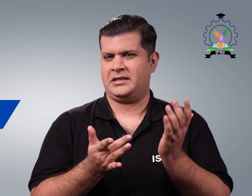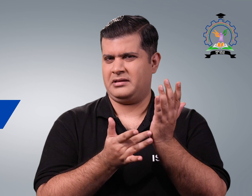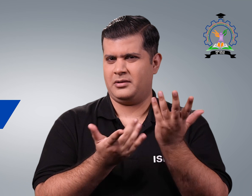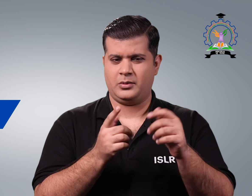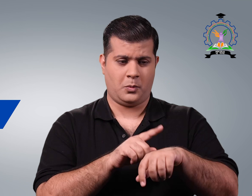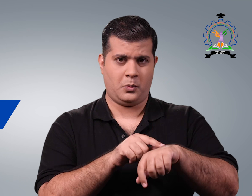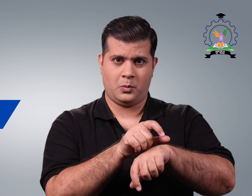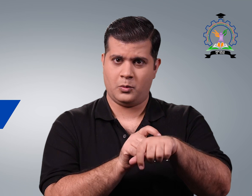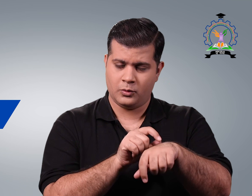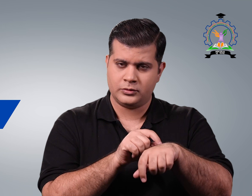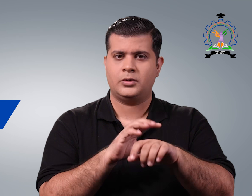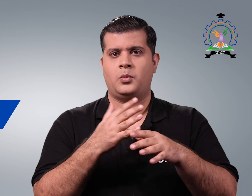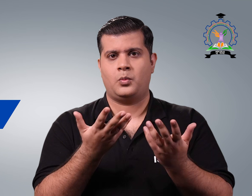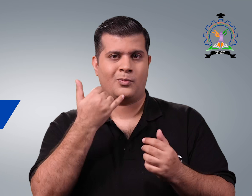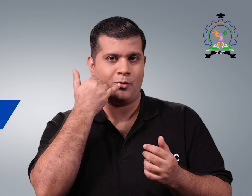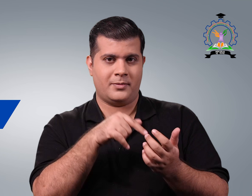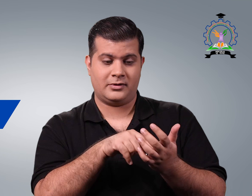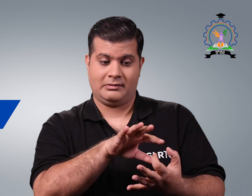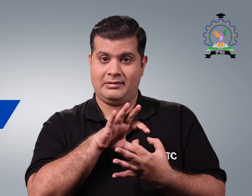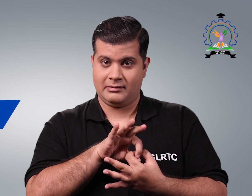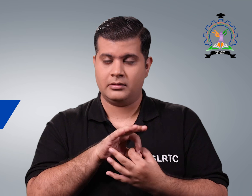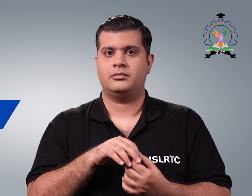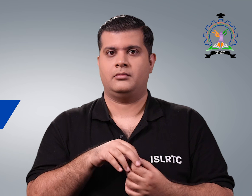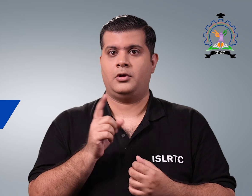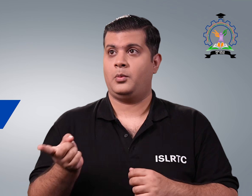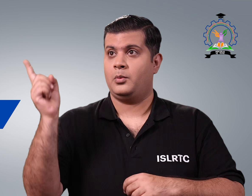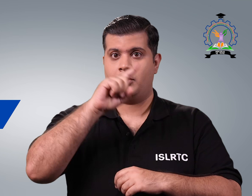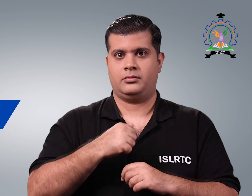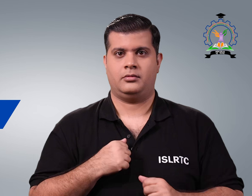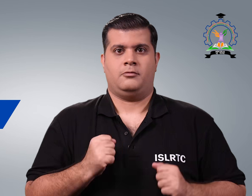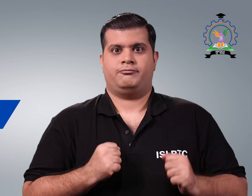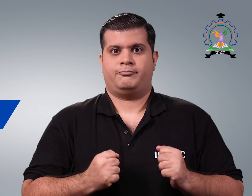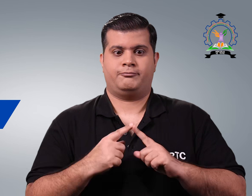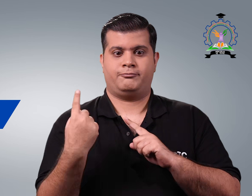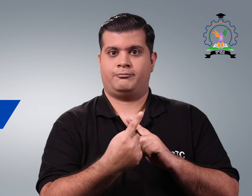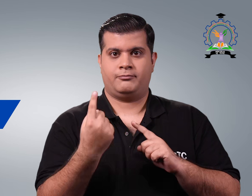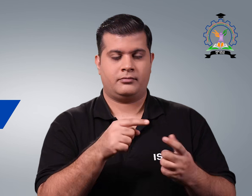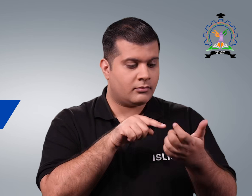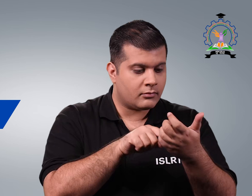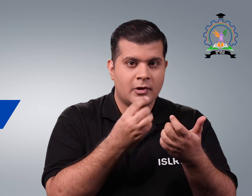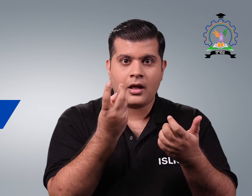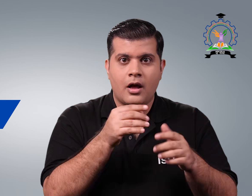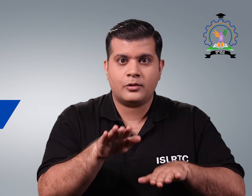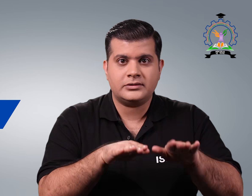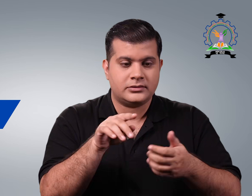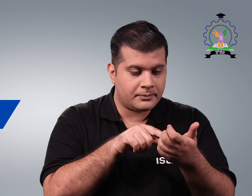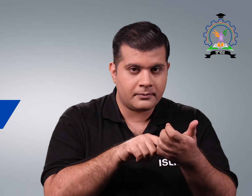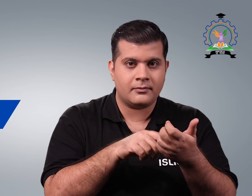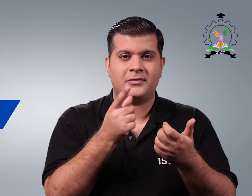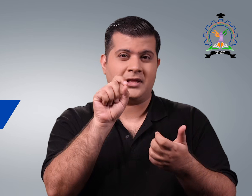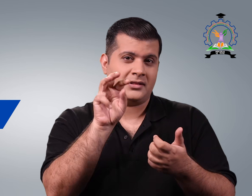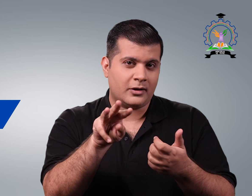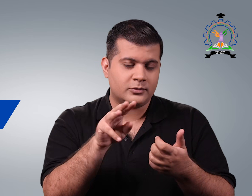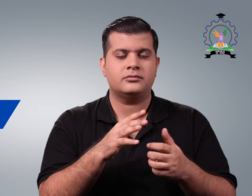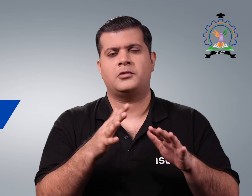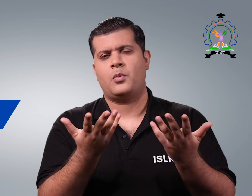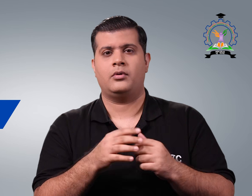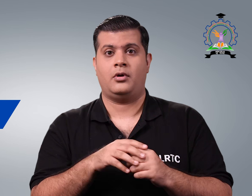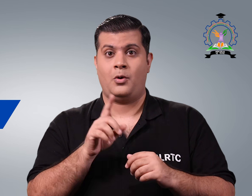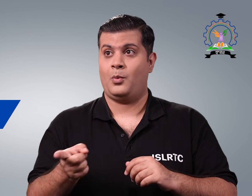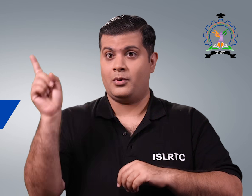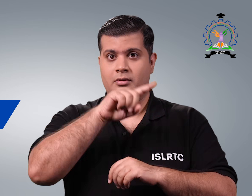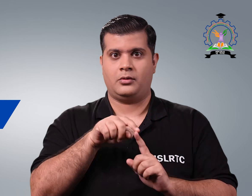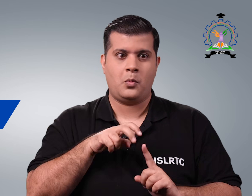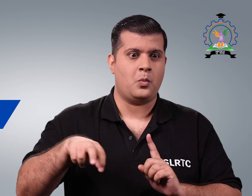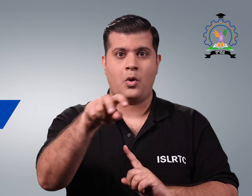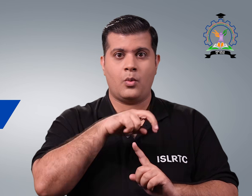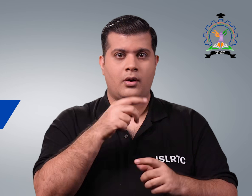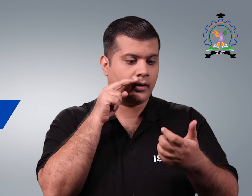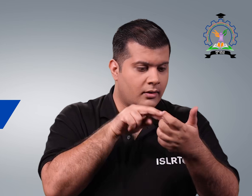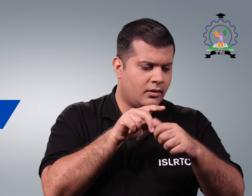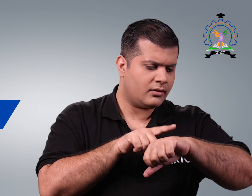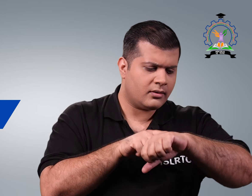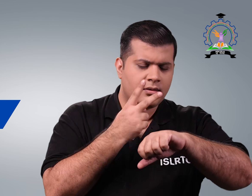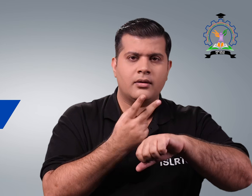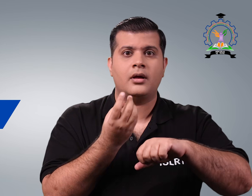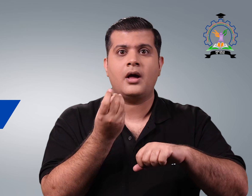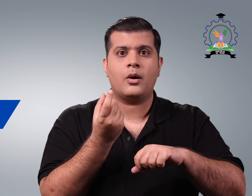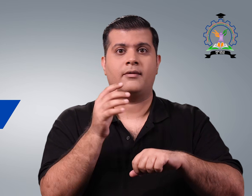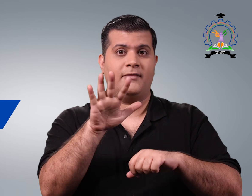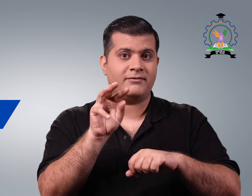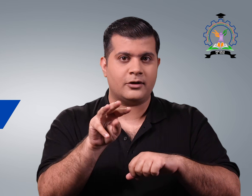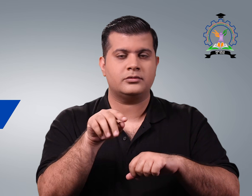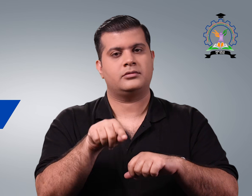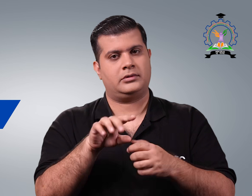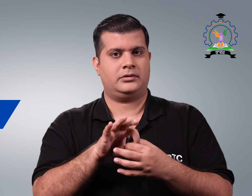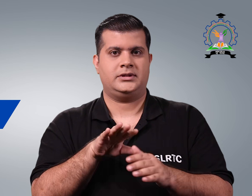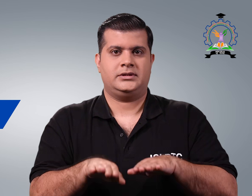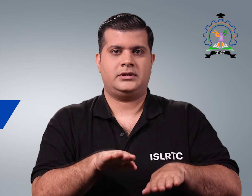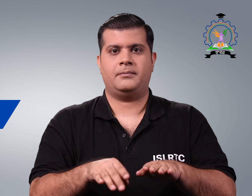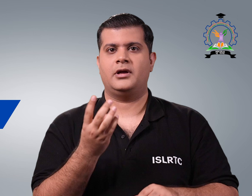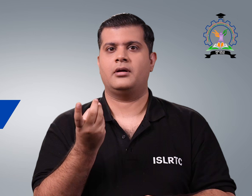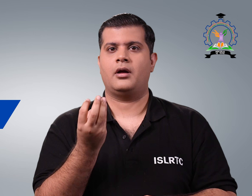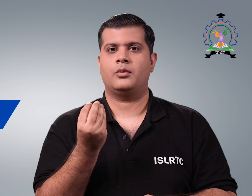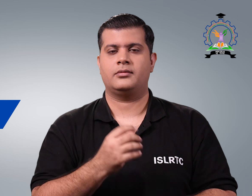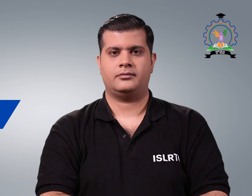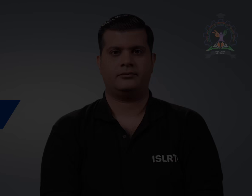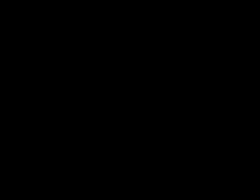Step Count refers to the number of steps a person has taken in day. It is usually tracked by mobiles or smart watchess. In one day one might have 10,000 or 5,000 steps in a day.